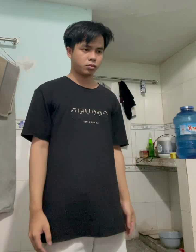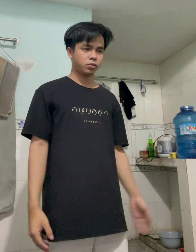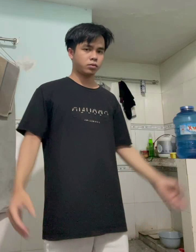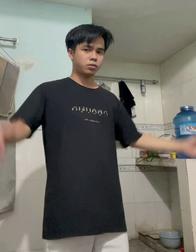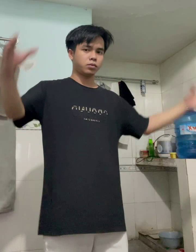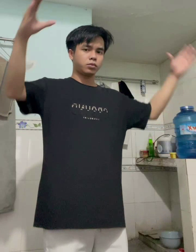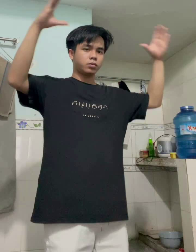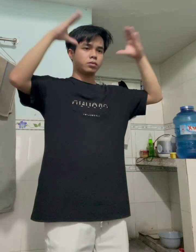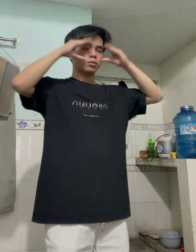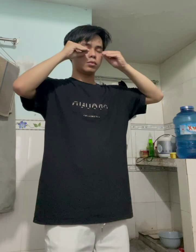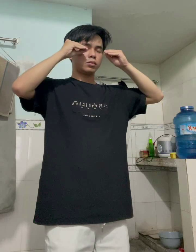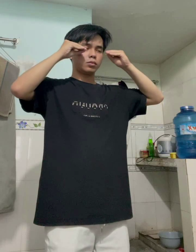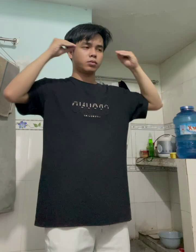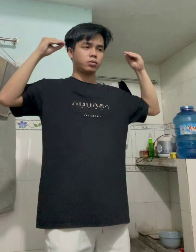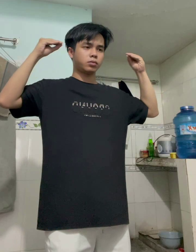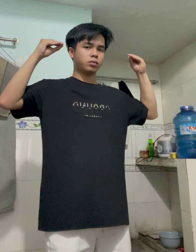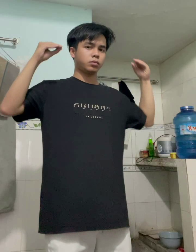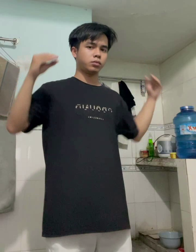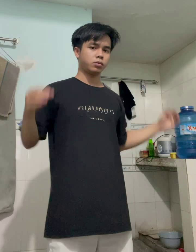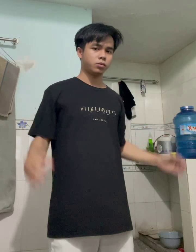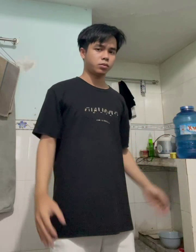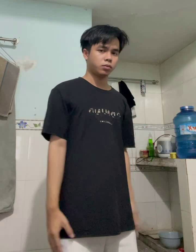buoi toi